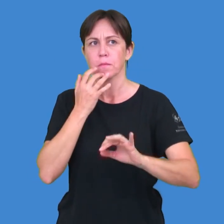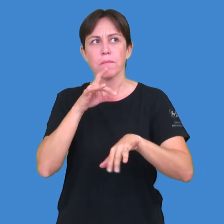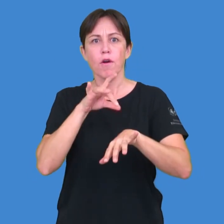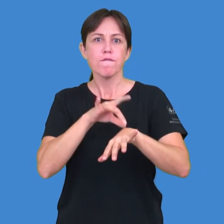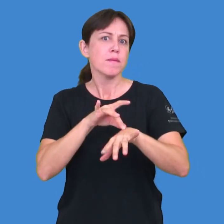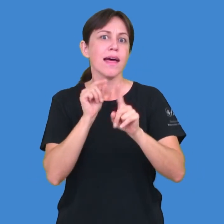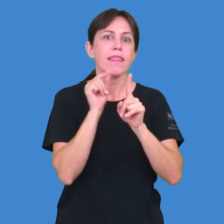enfermo